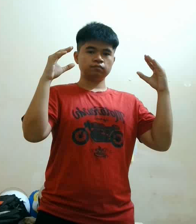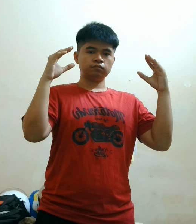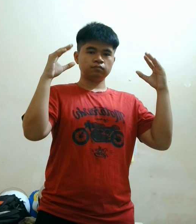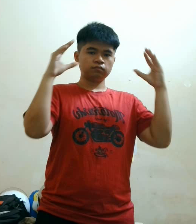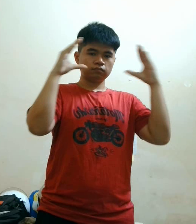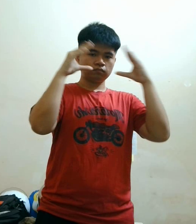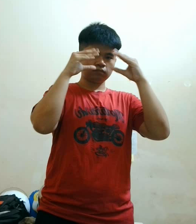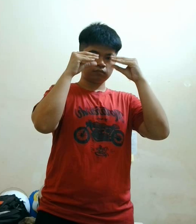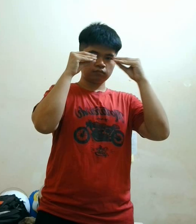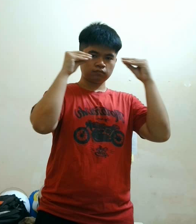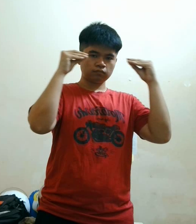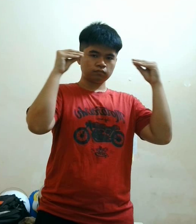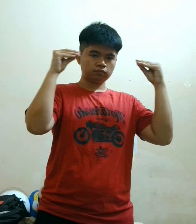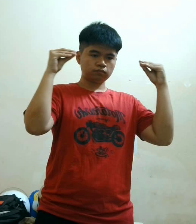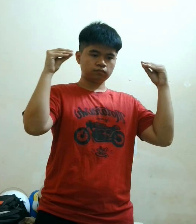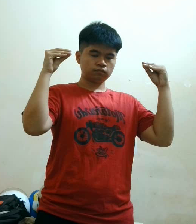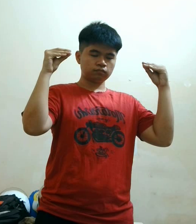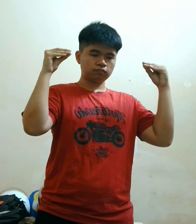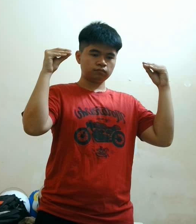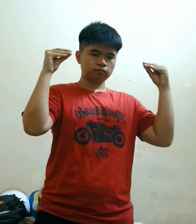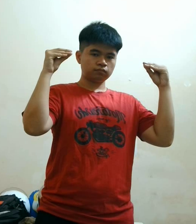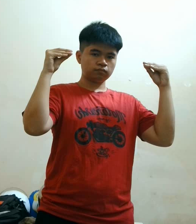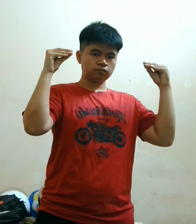buoi toi